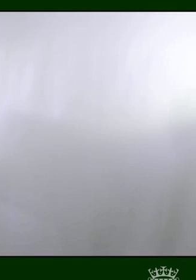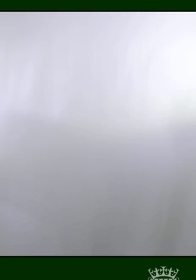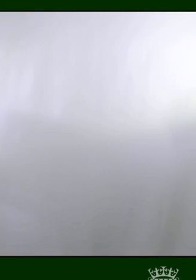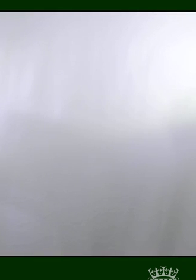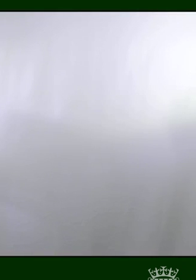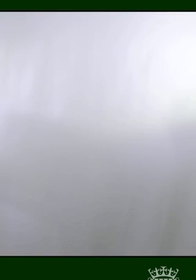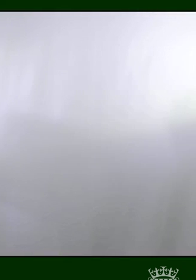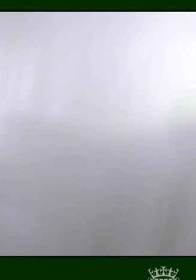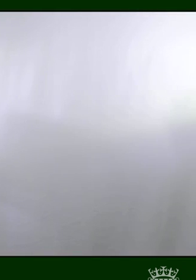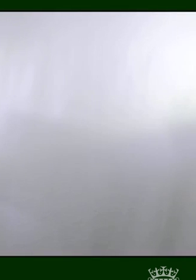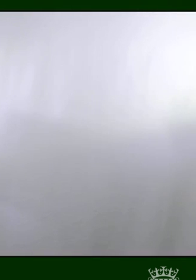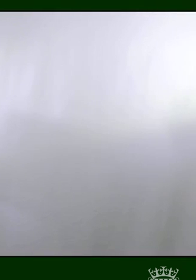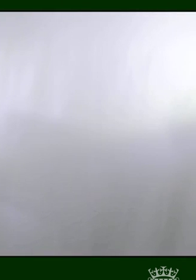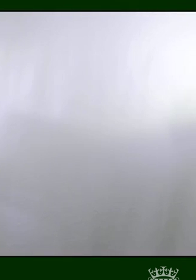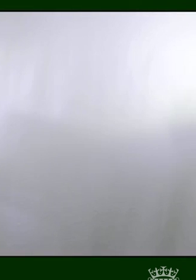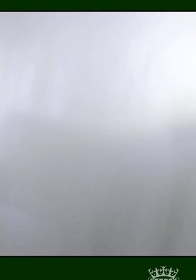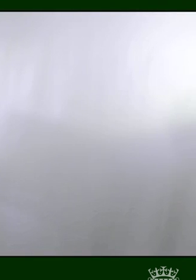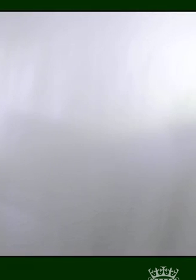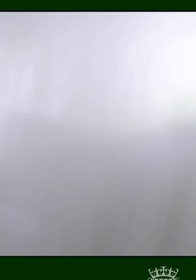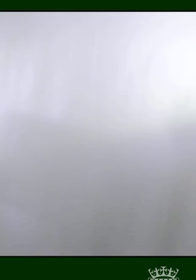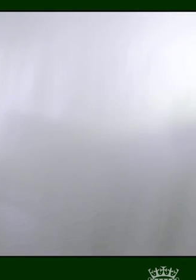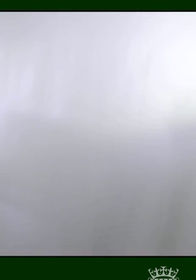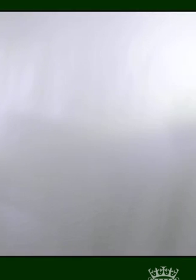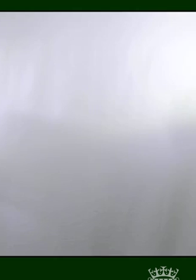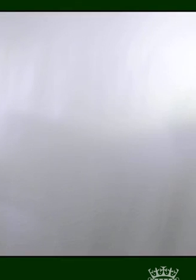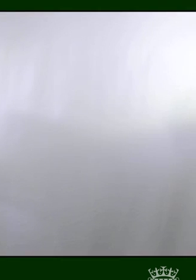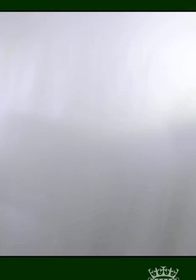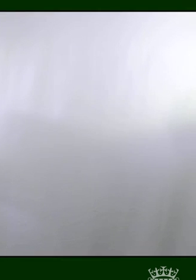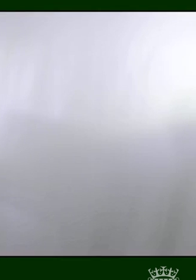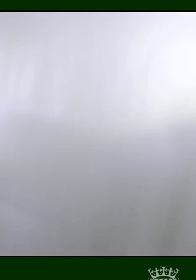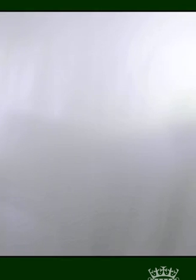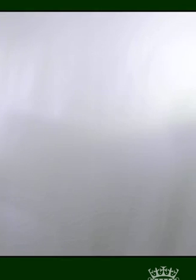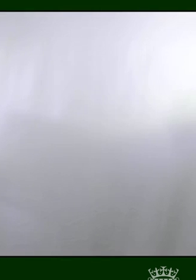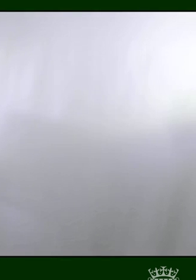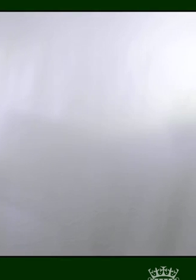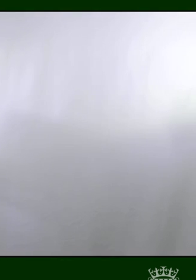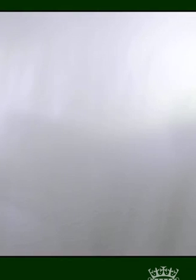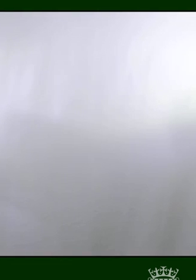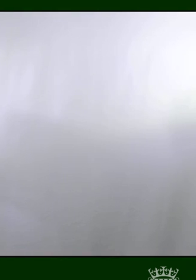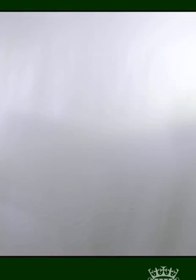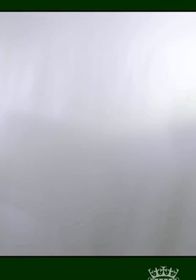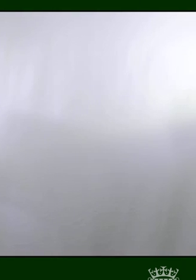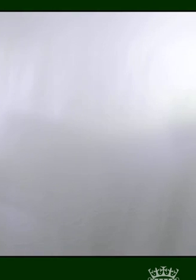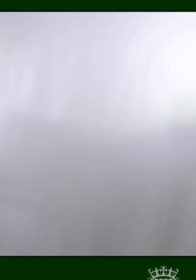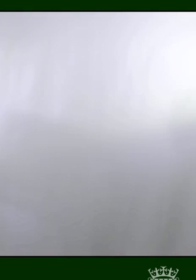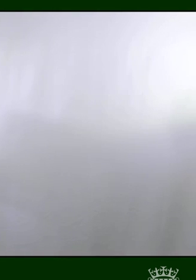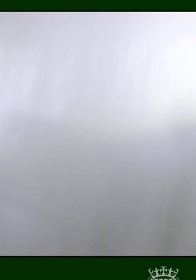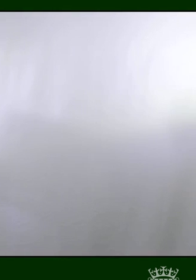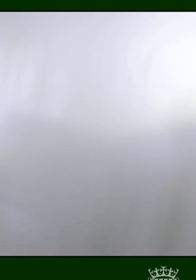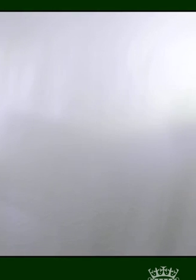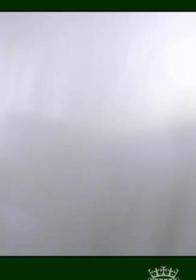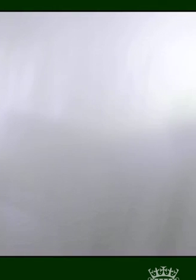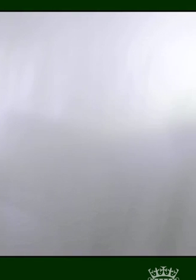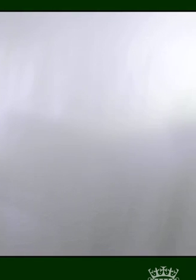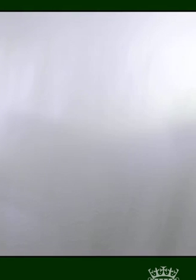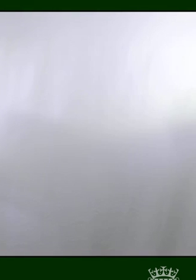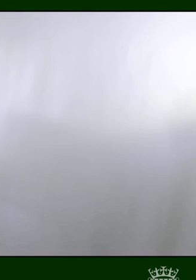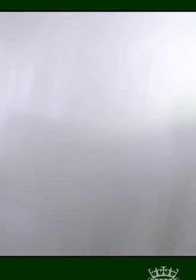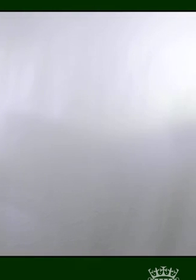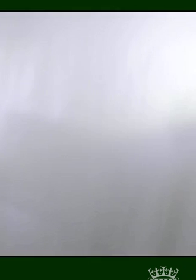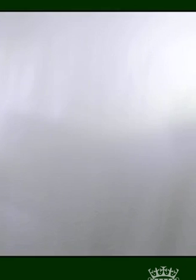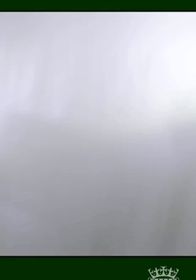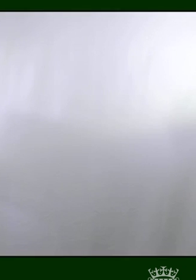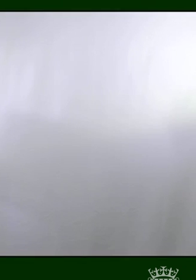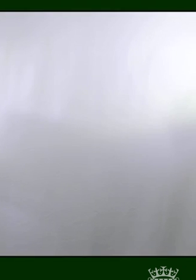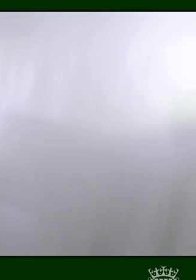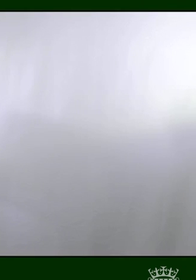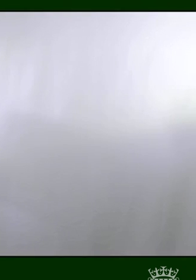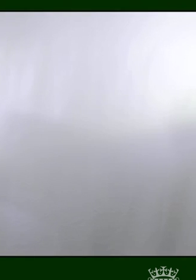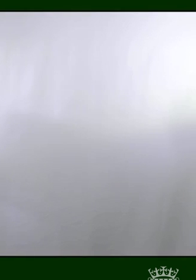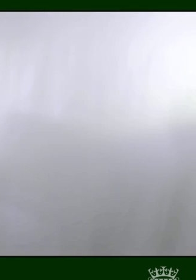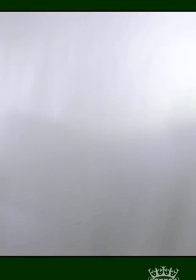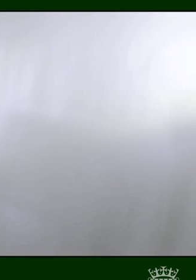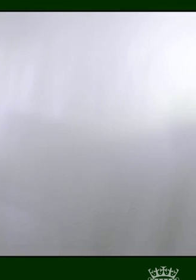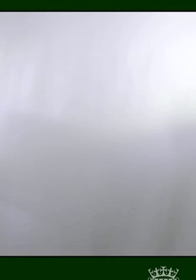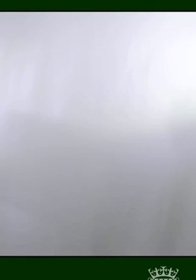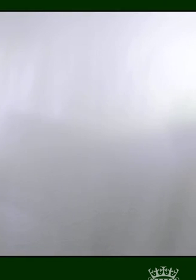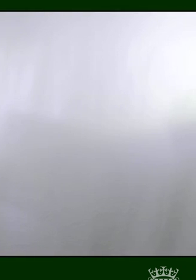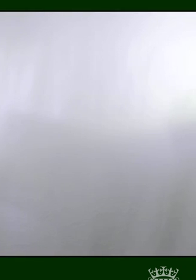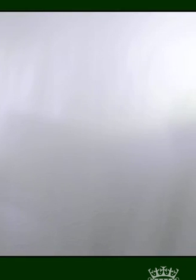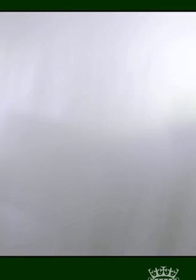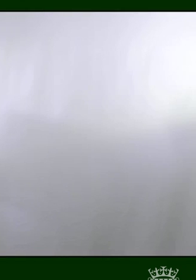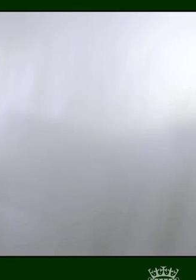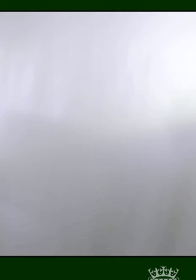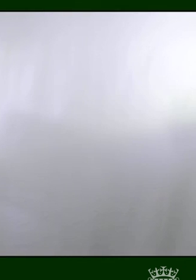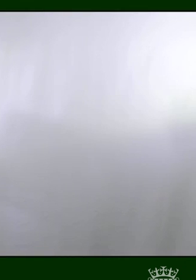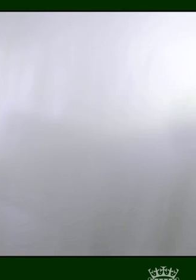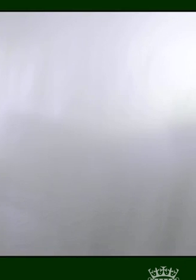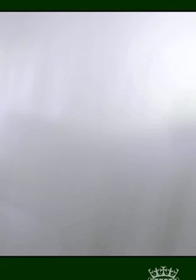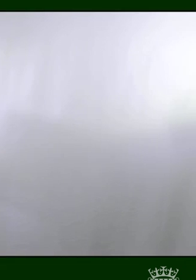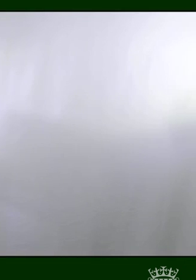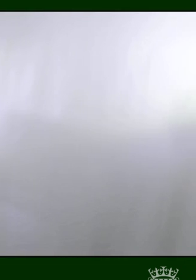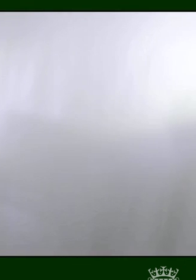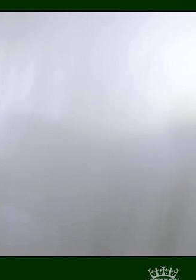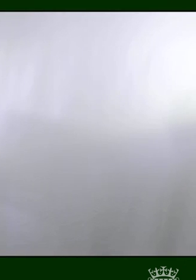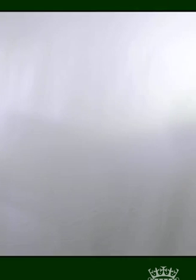I know those local measures will be hard and entail further sacrifice, but through bearing down hard on the virus, wherever and whenever we see it emerge, we can help to slow the spread of this virus and protect our loved ones and our local communities.